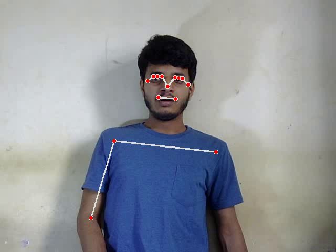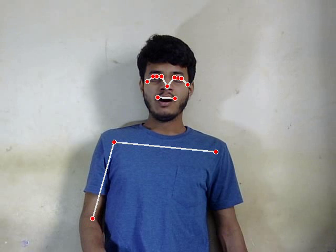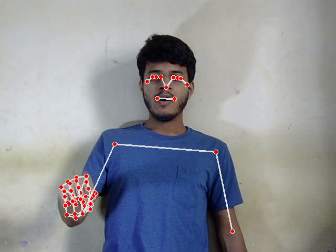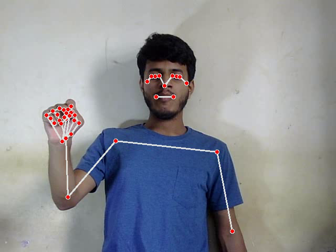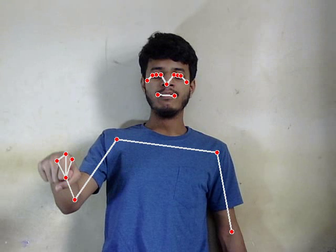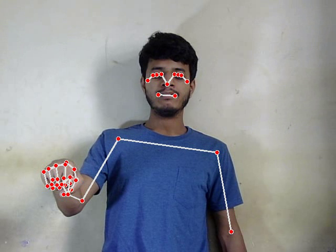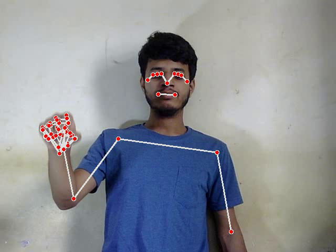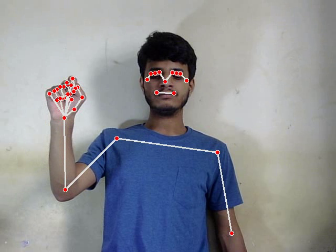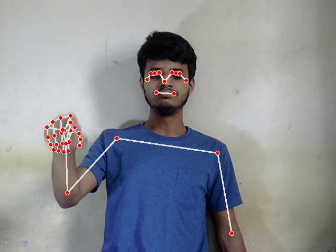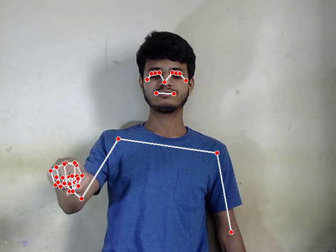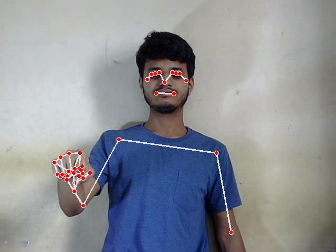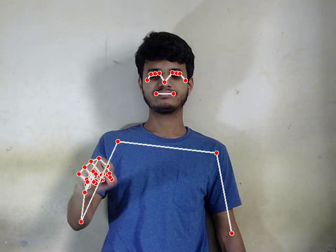yes